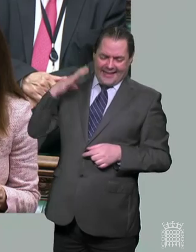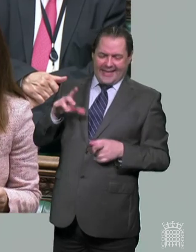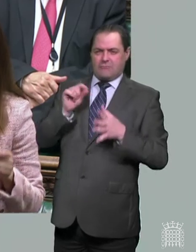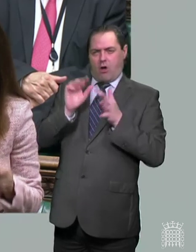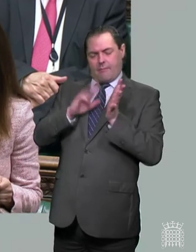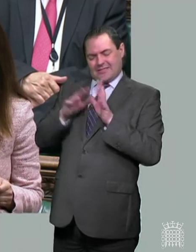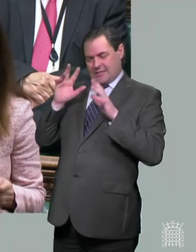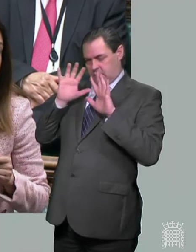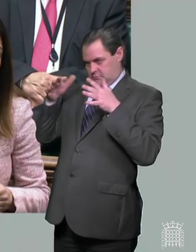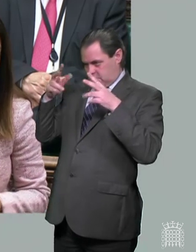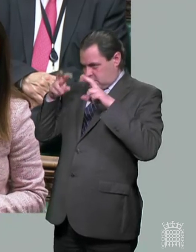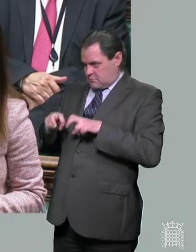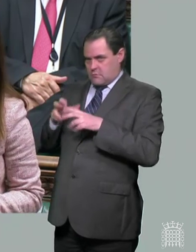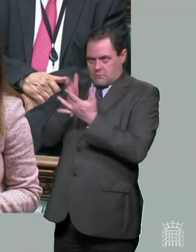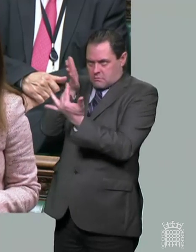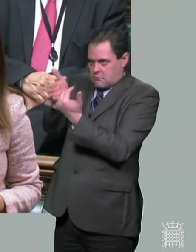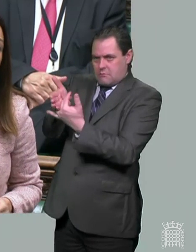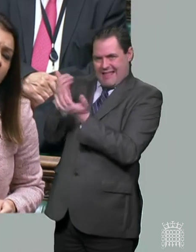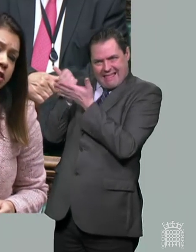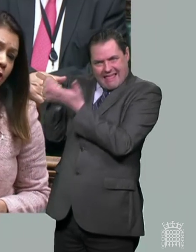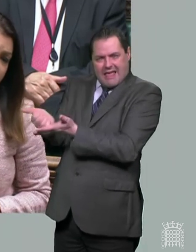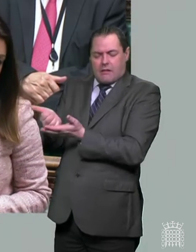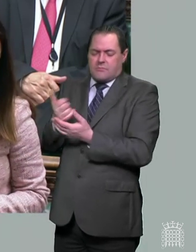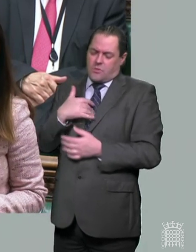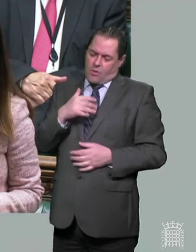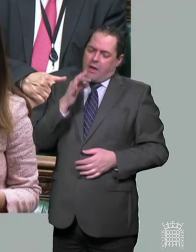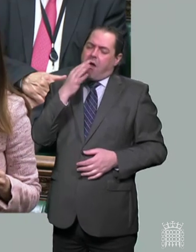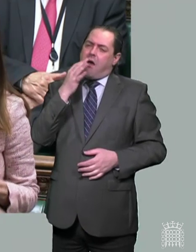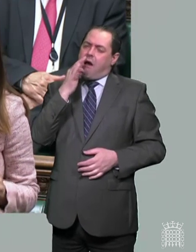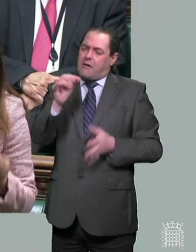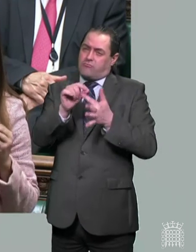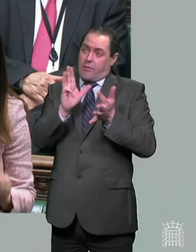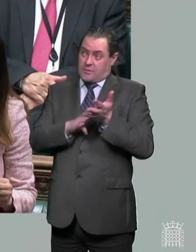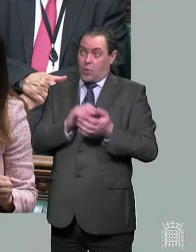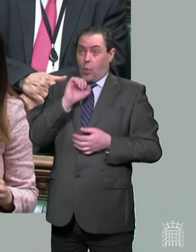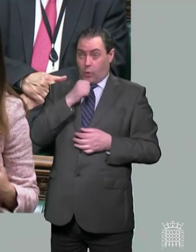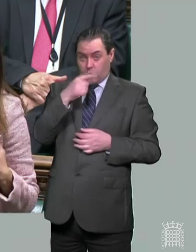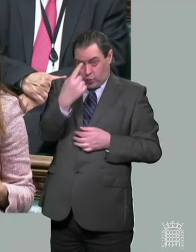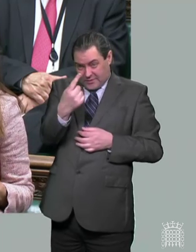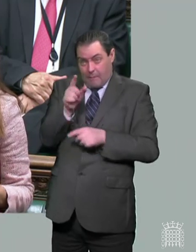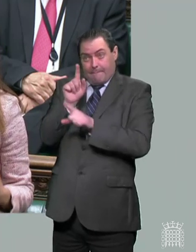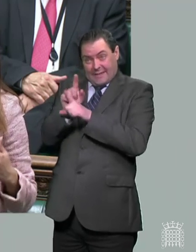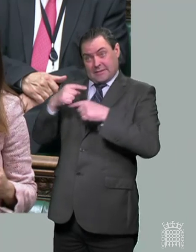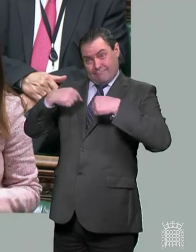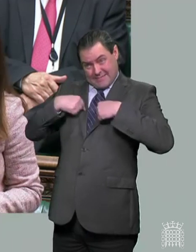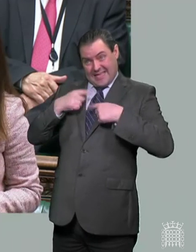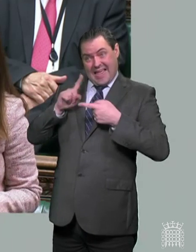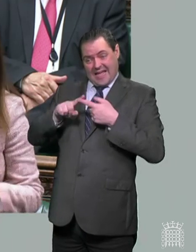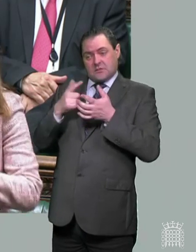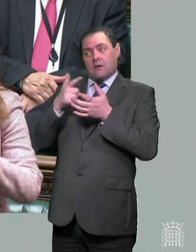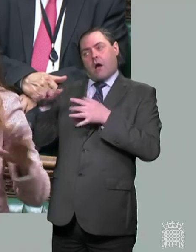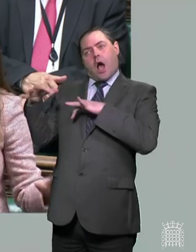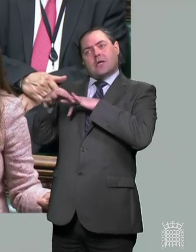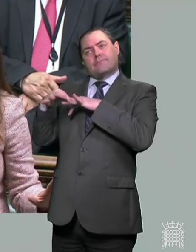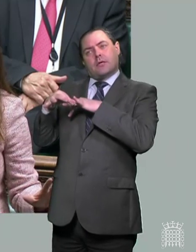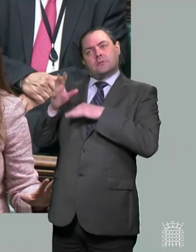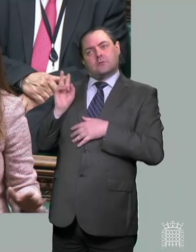the Prime Minister’s attention and personal intervention, so may I ask the Prime Minister to meet personally with me and Richard Ratcliffe?